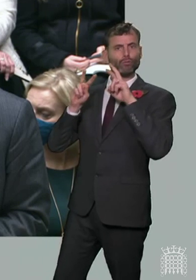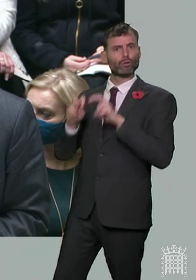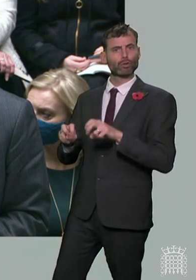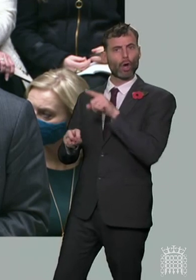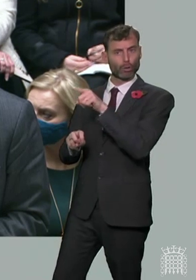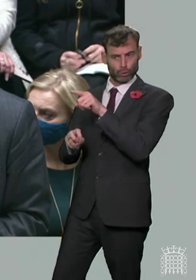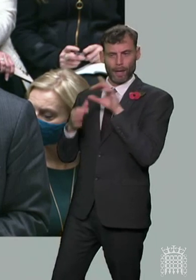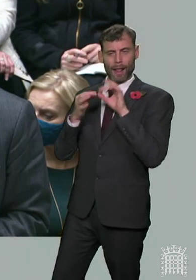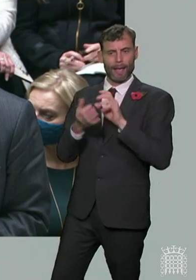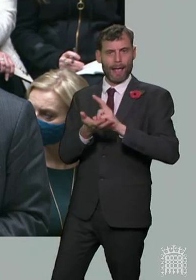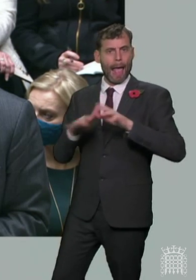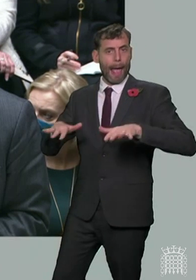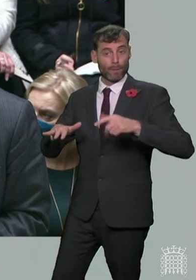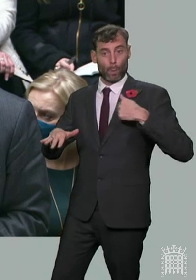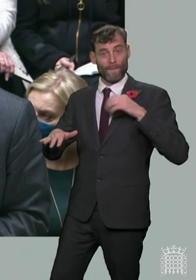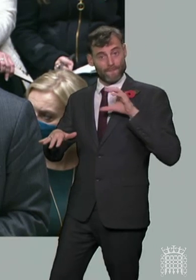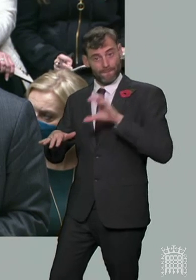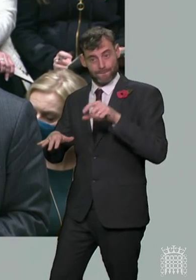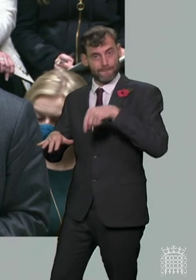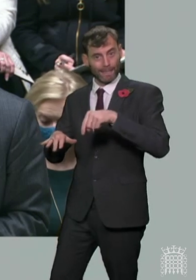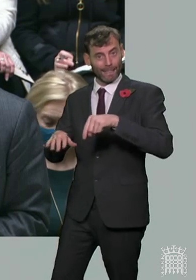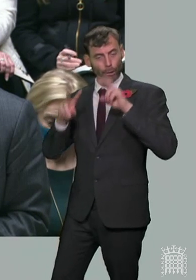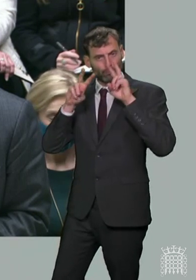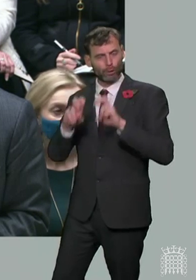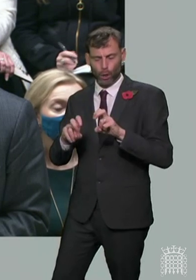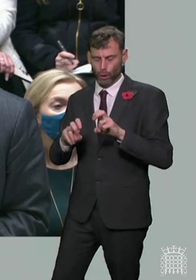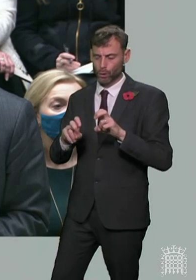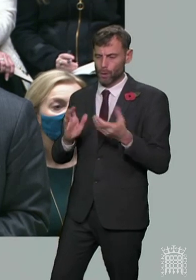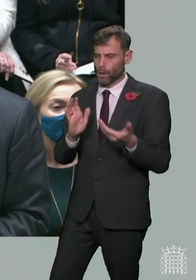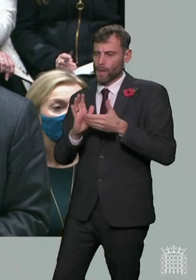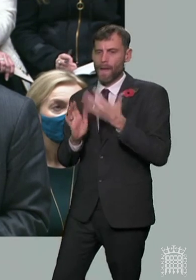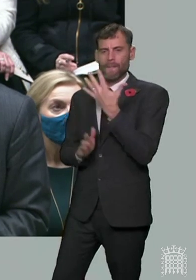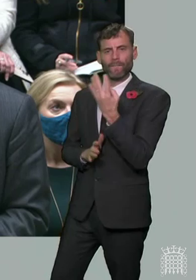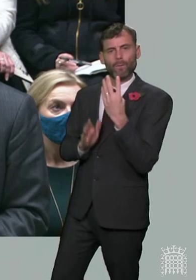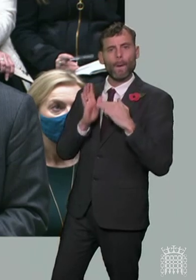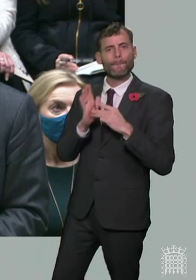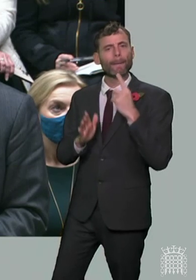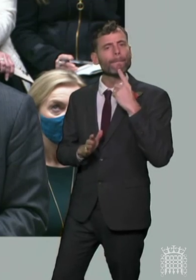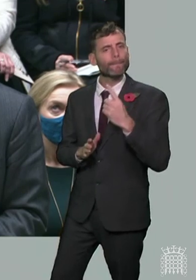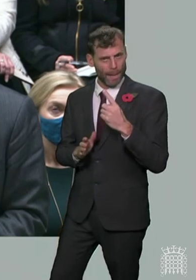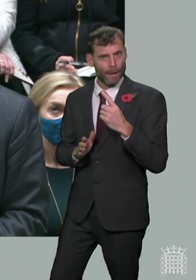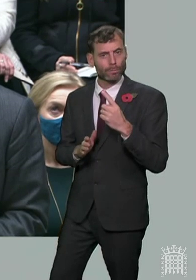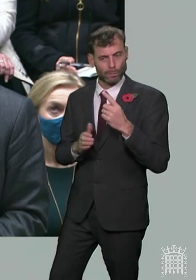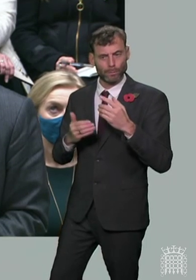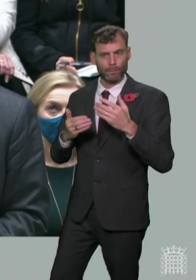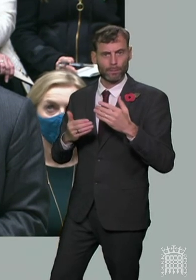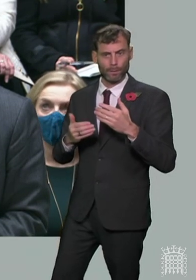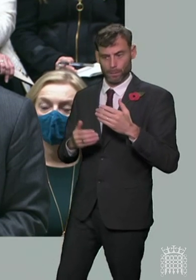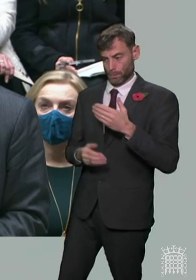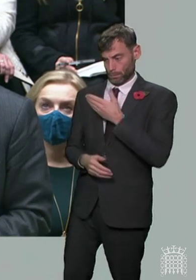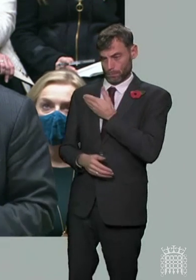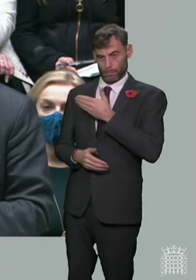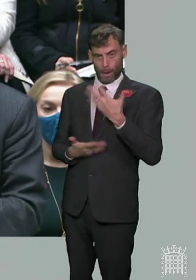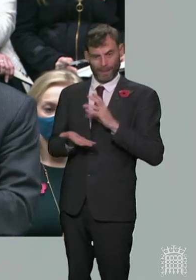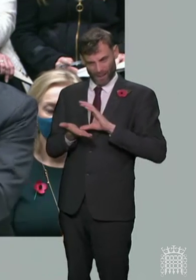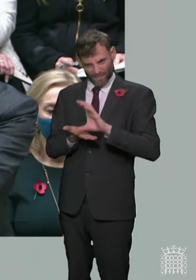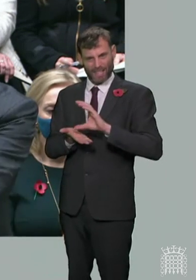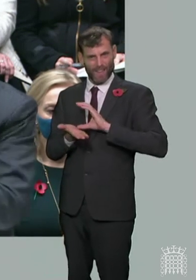We are funding epilepsy research with another £54 million over the last few years.